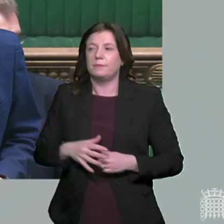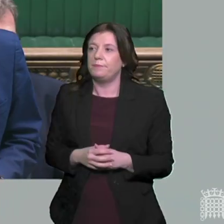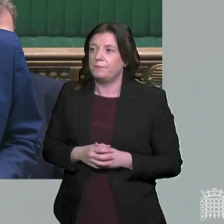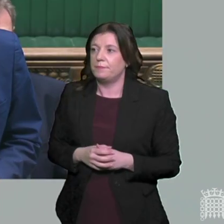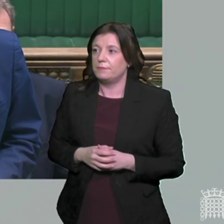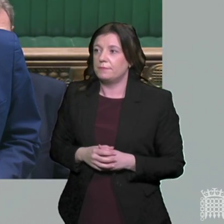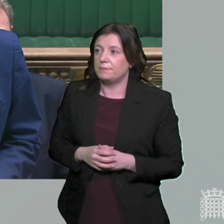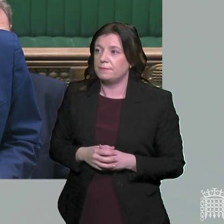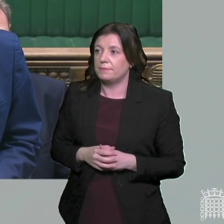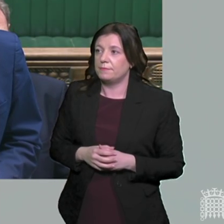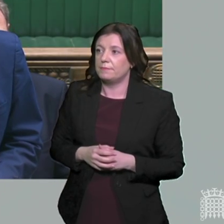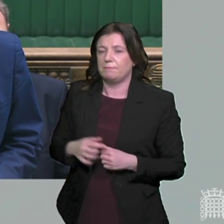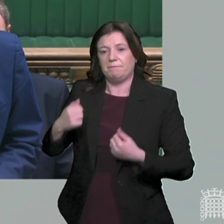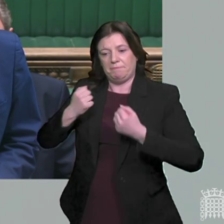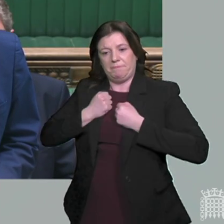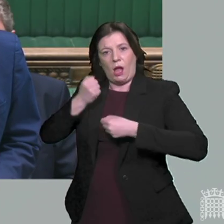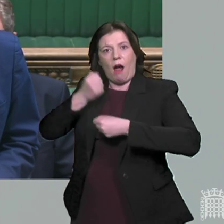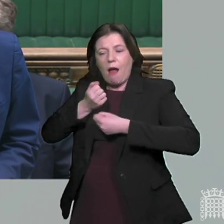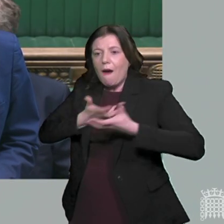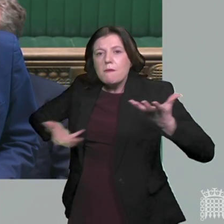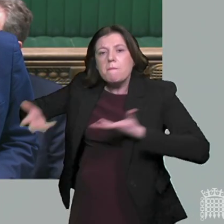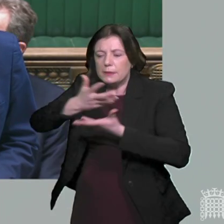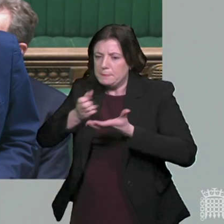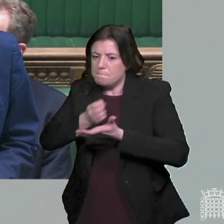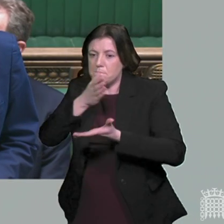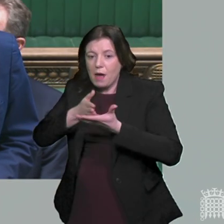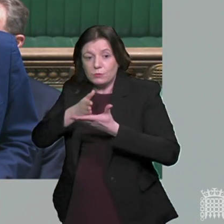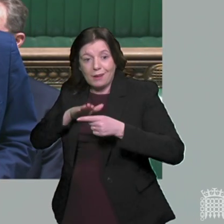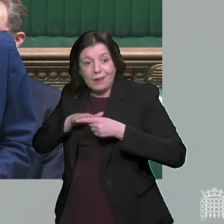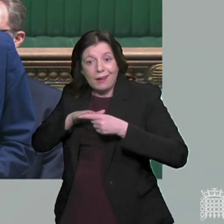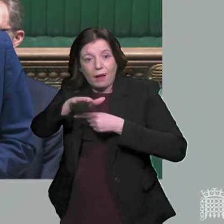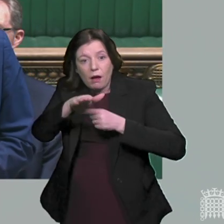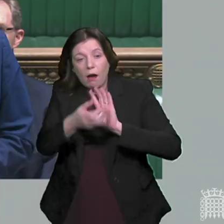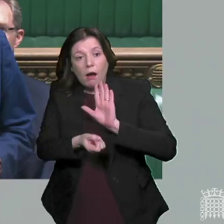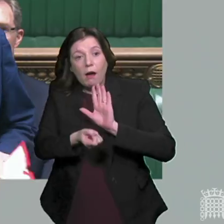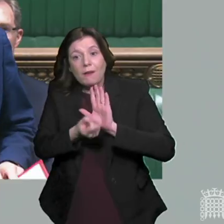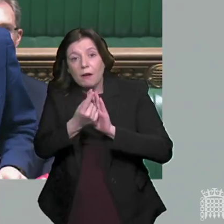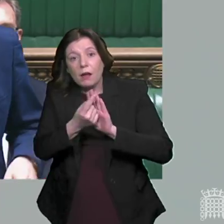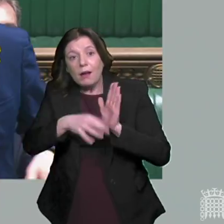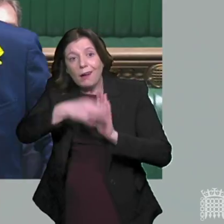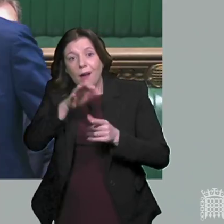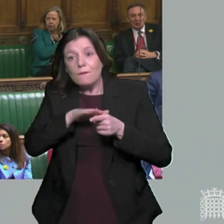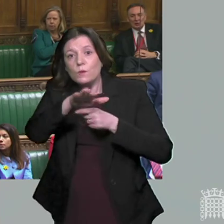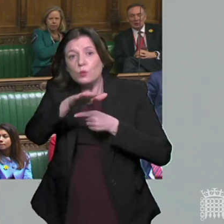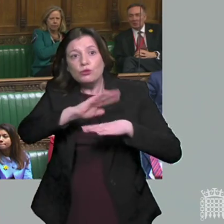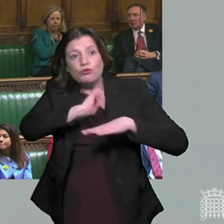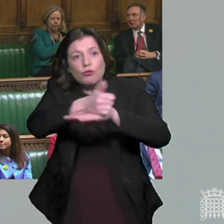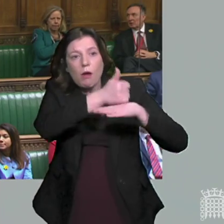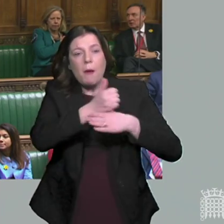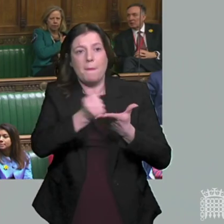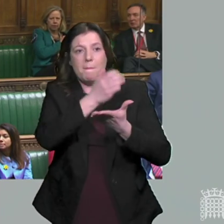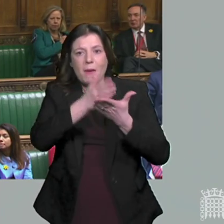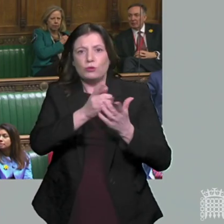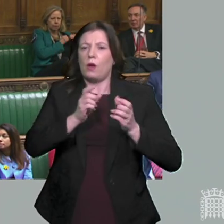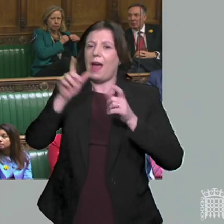I will continue to work across Government to ensure that we can capitalise on the huge renewable energy opportunities Wales has to offer.